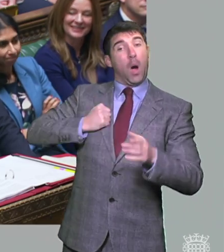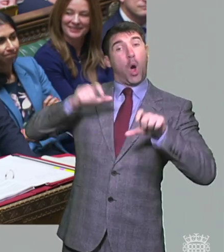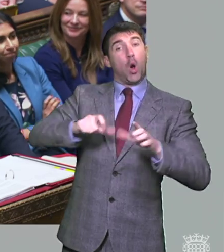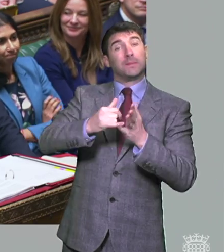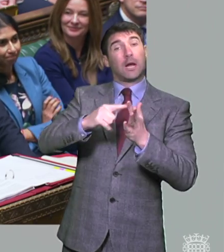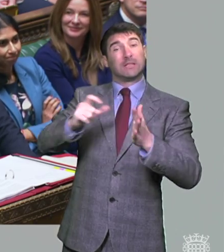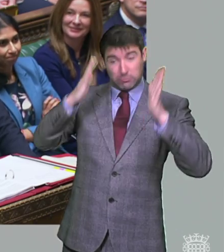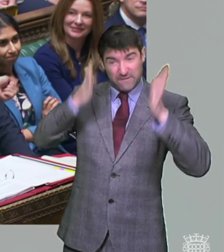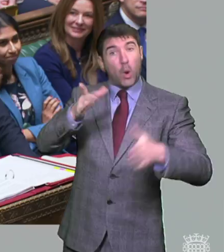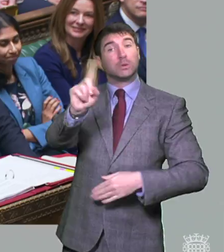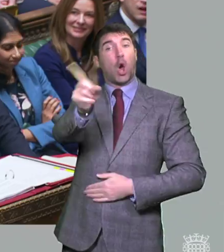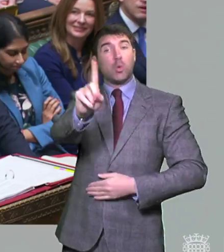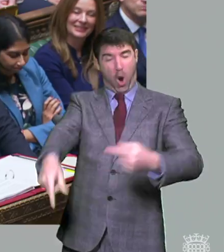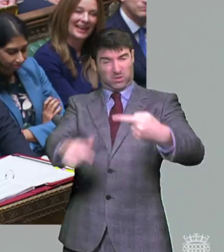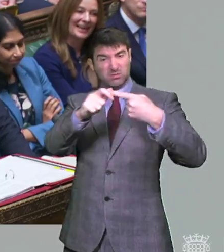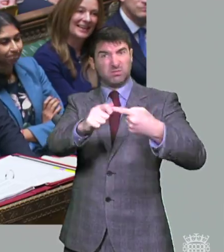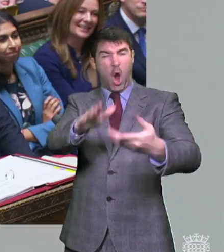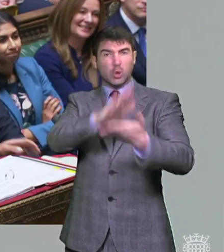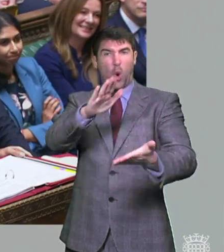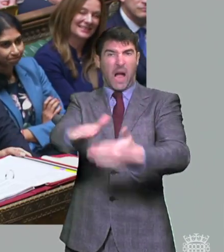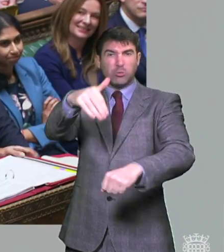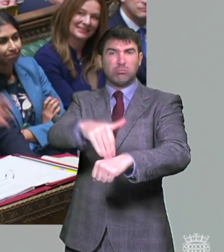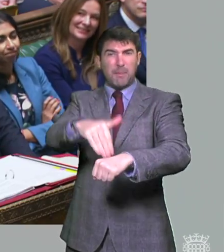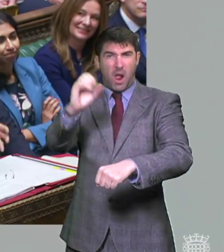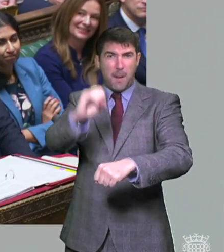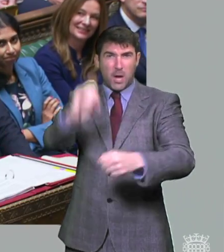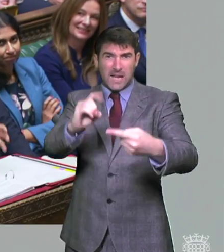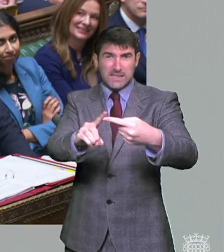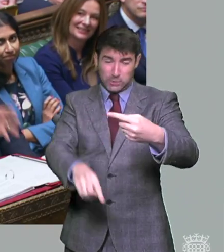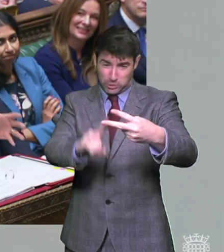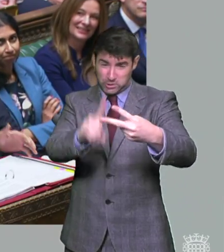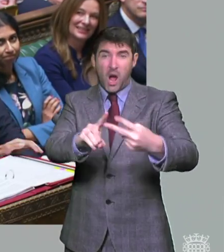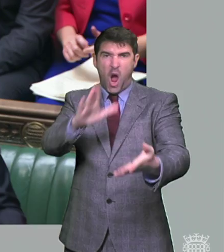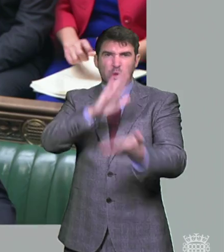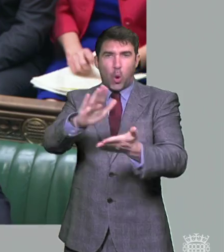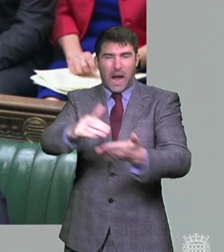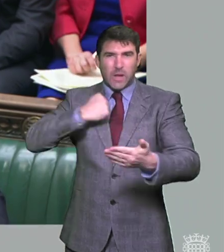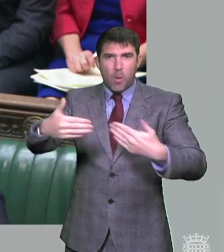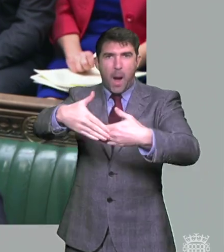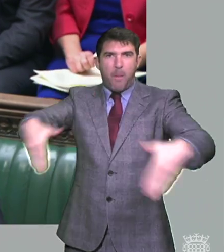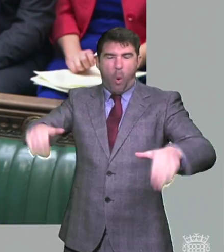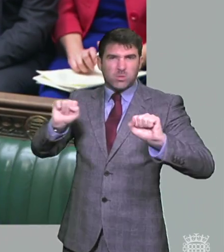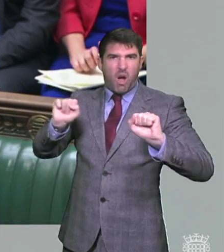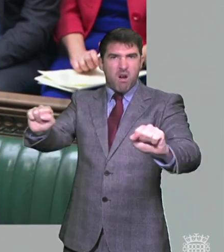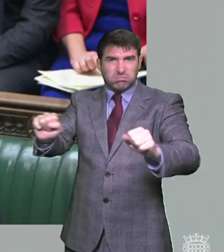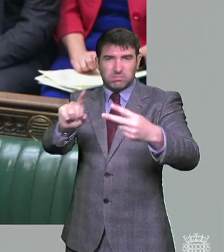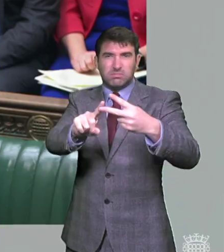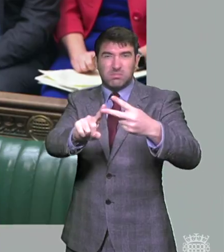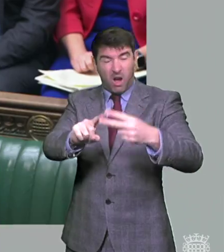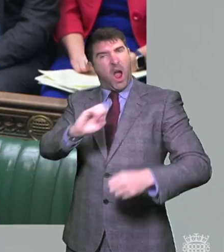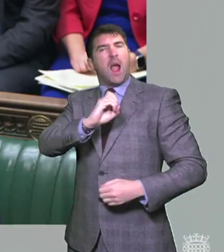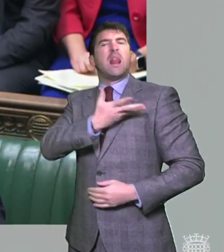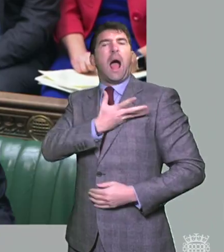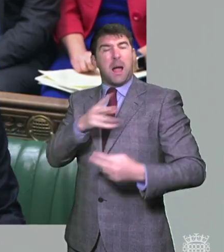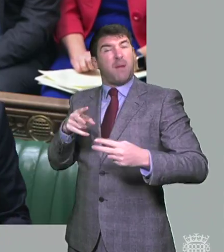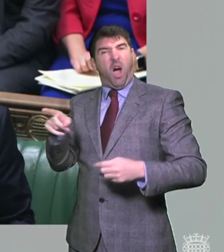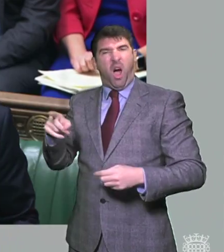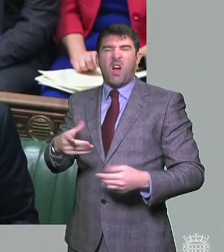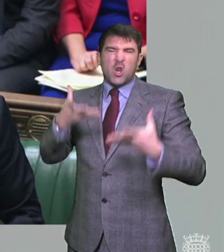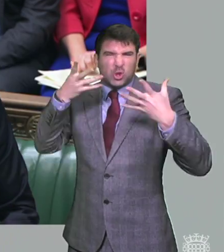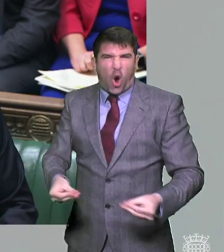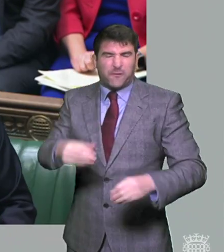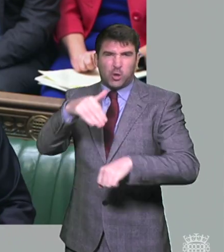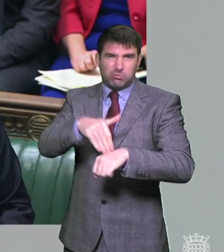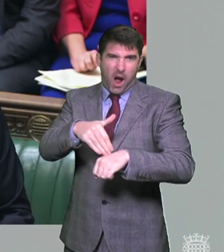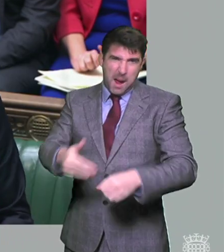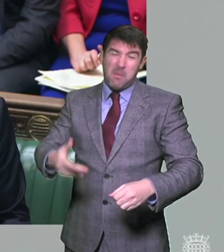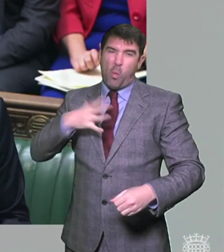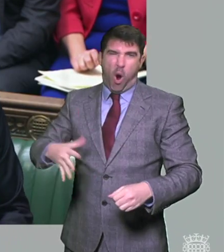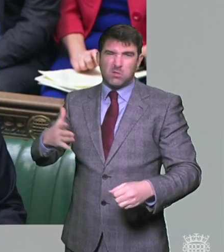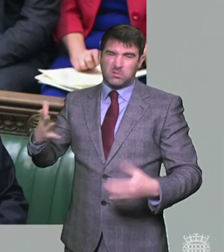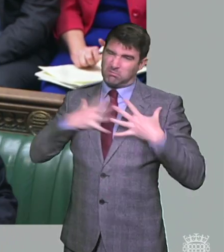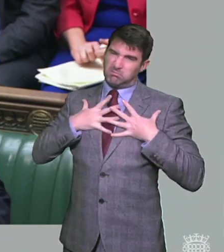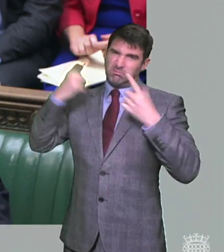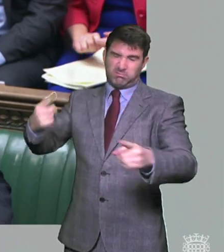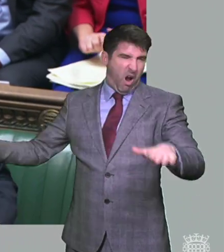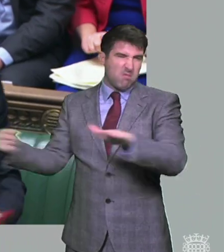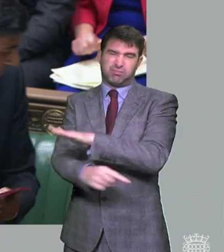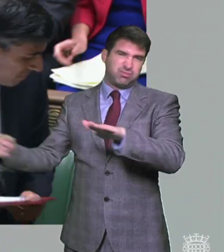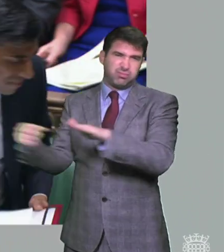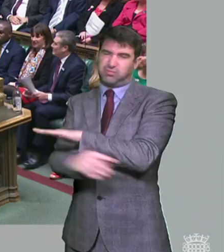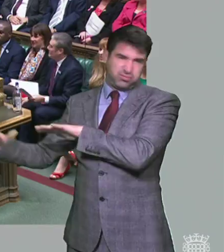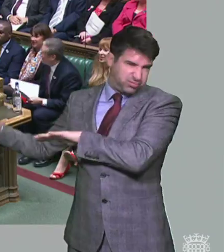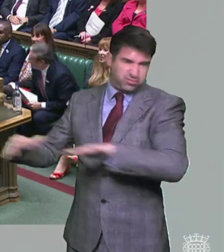She will be focused on cracking down on criminals and on defending our borders, while the Opposition remain soft on crime and in favour of unlimited immigration.